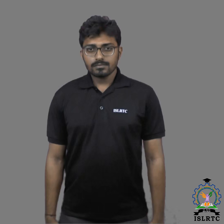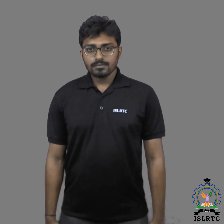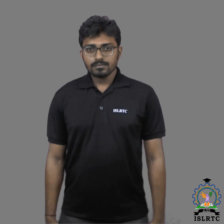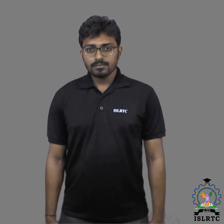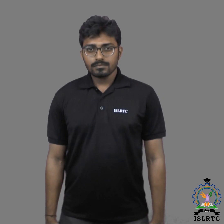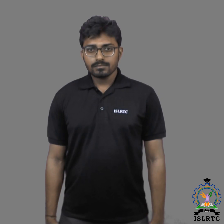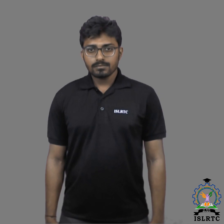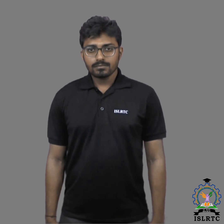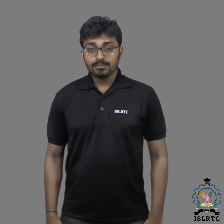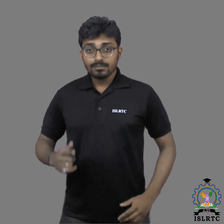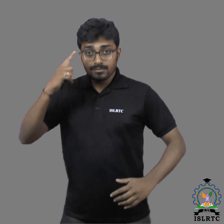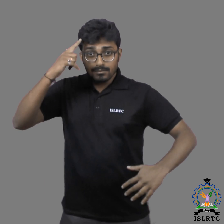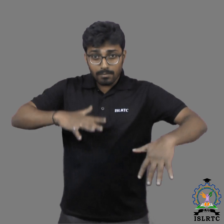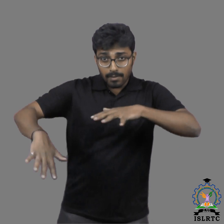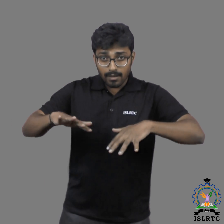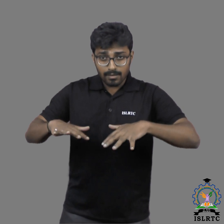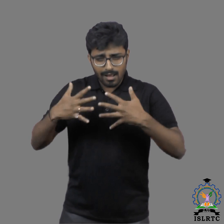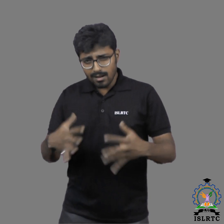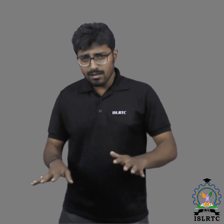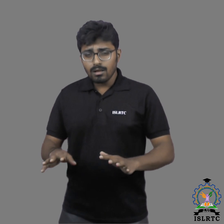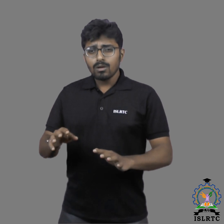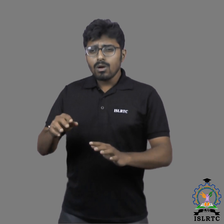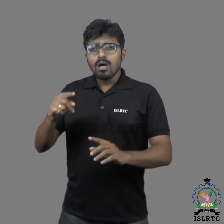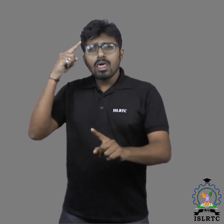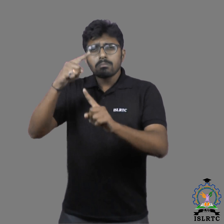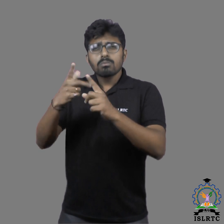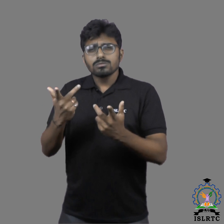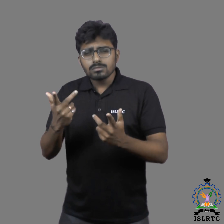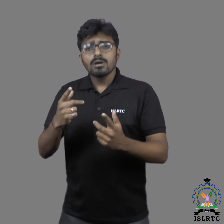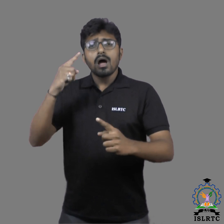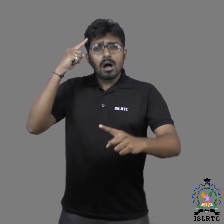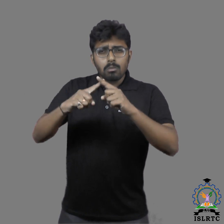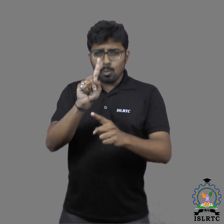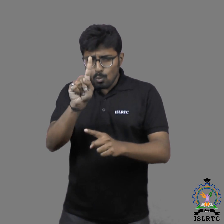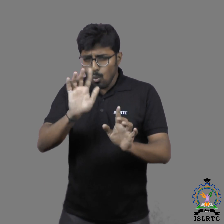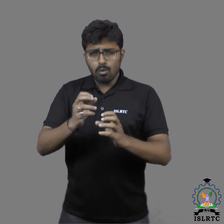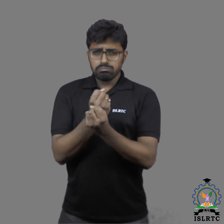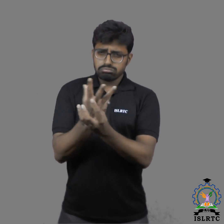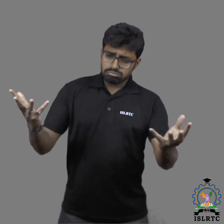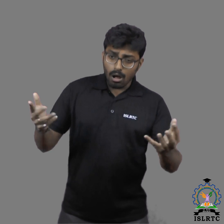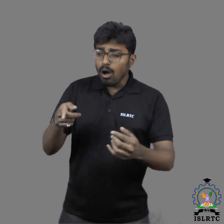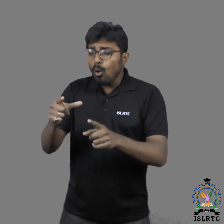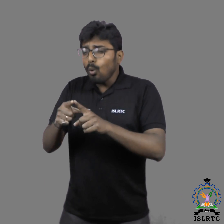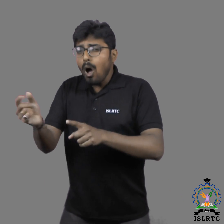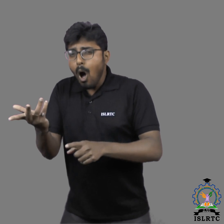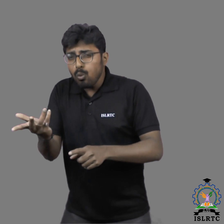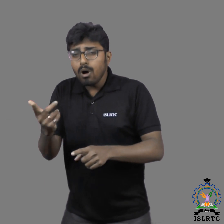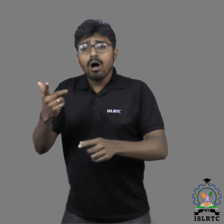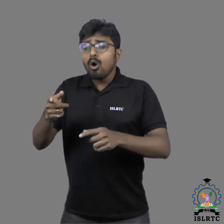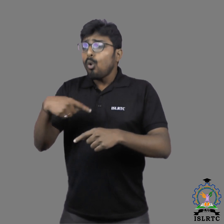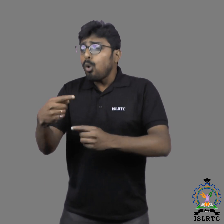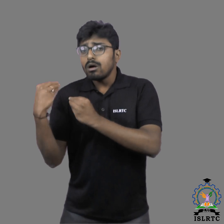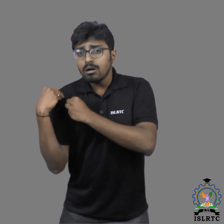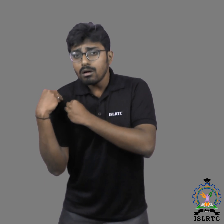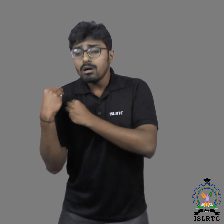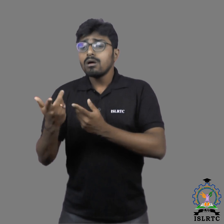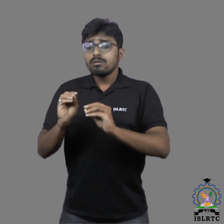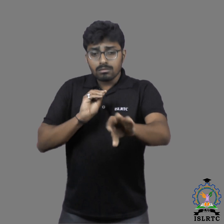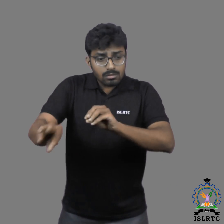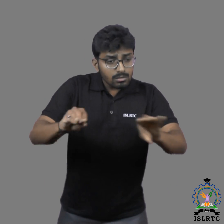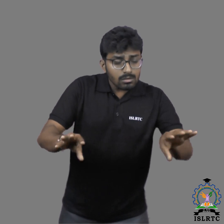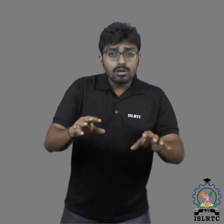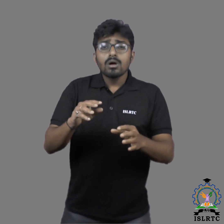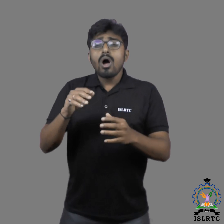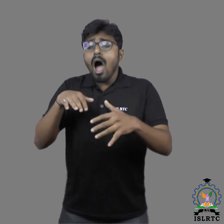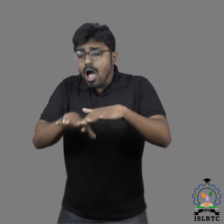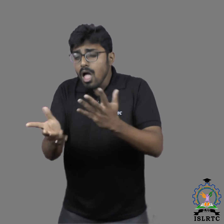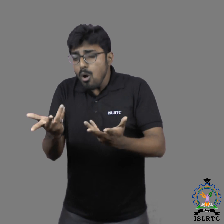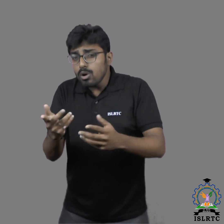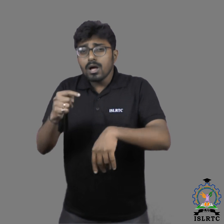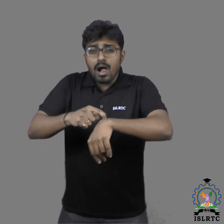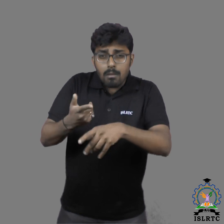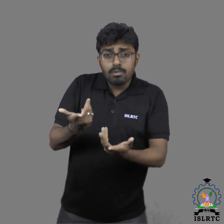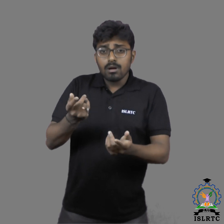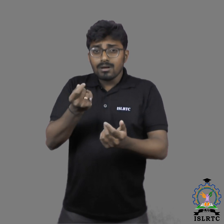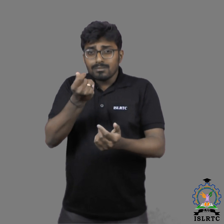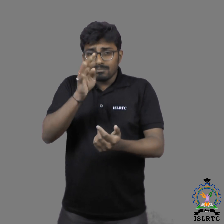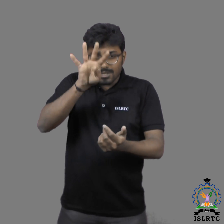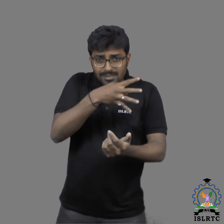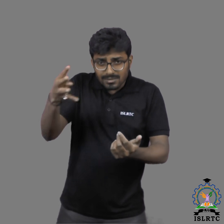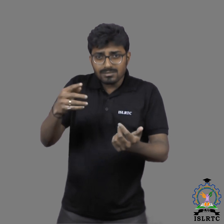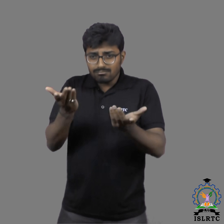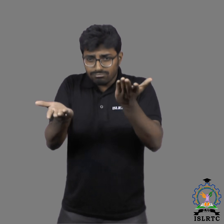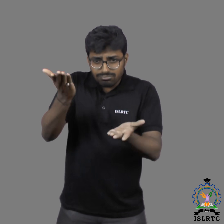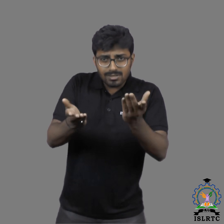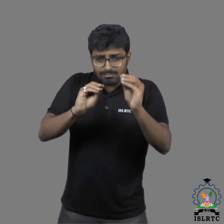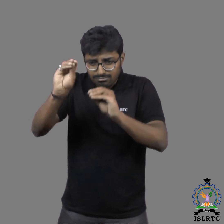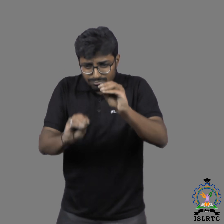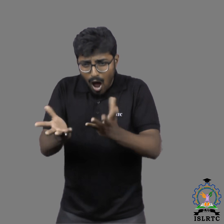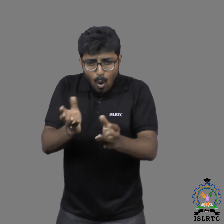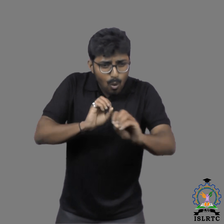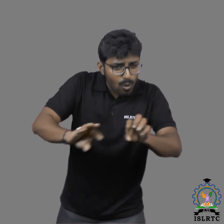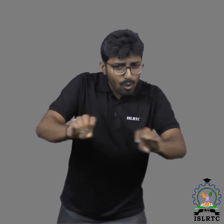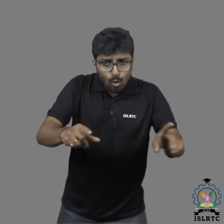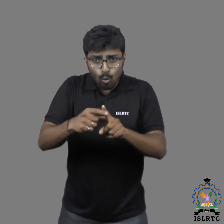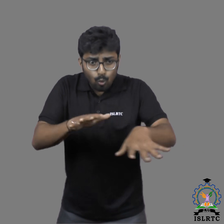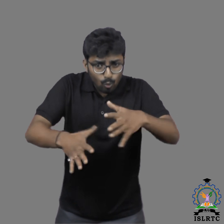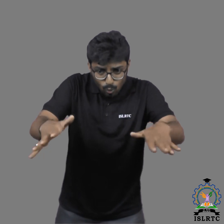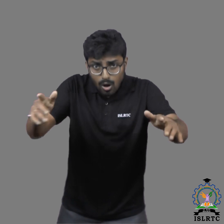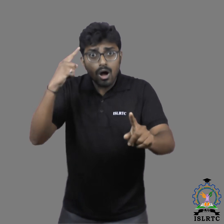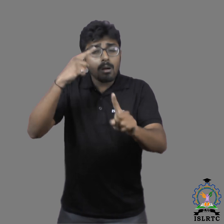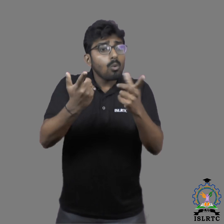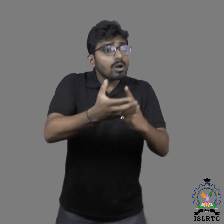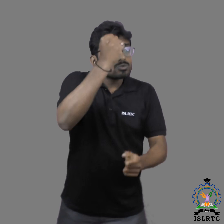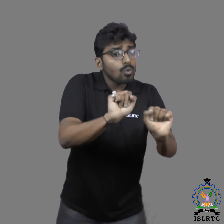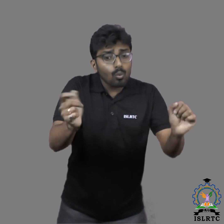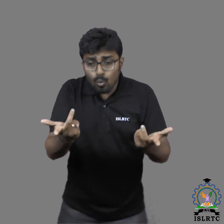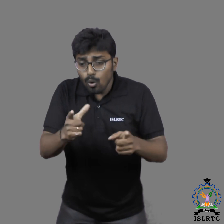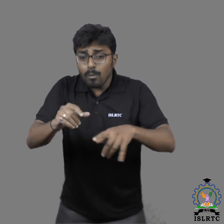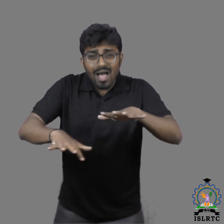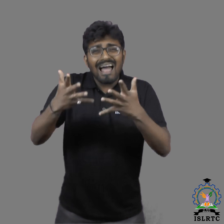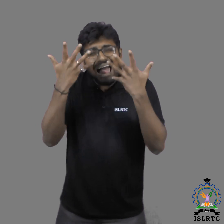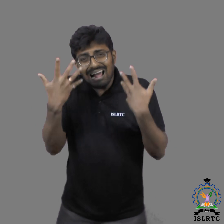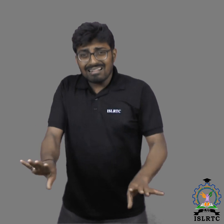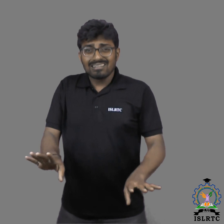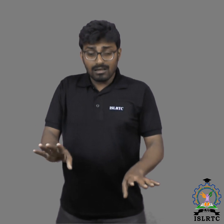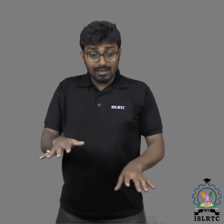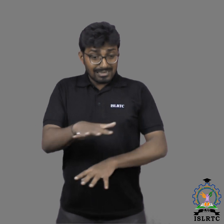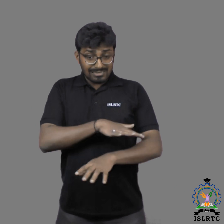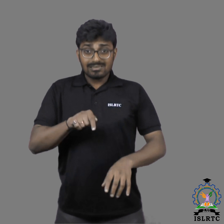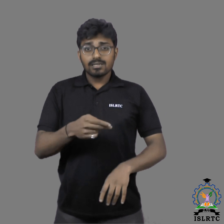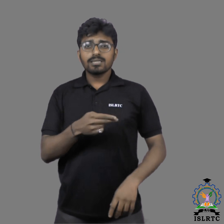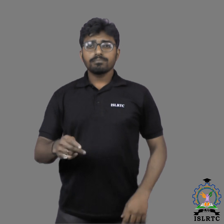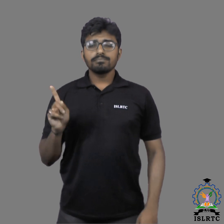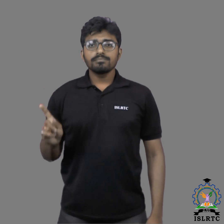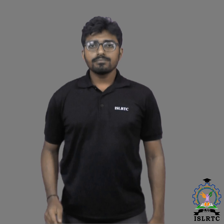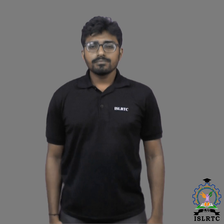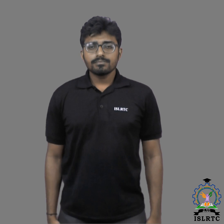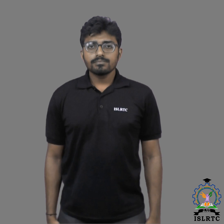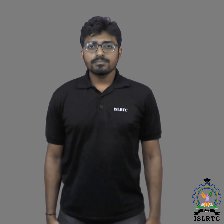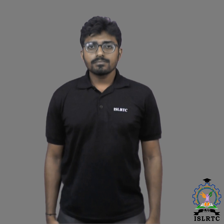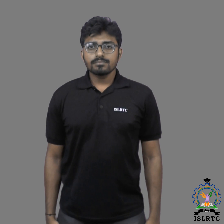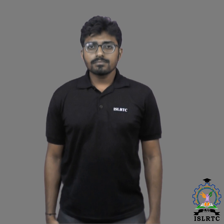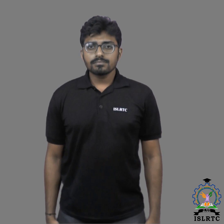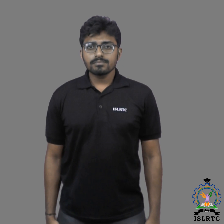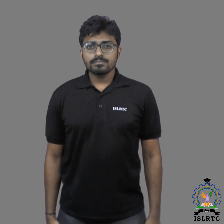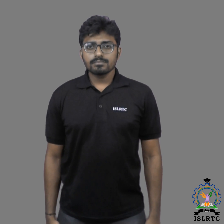Action Plan